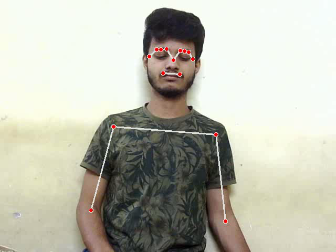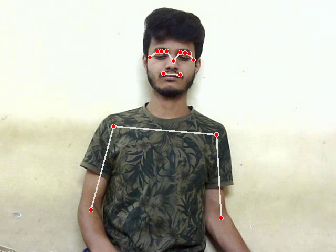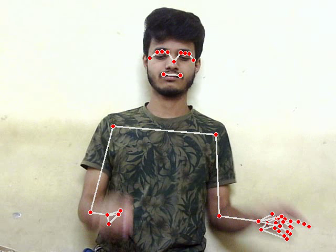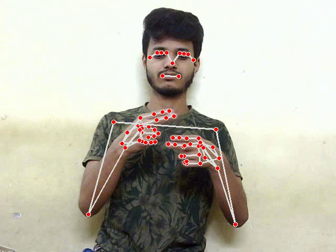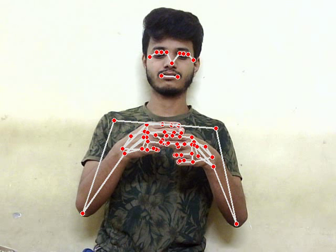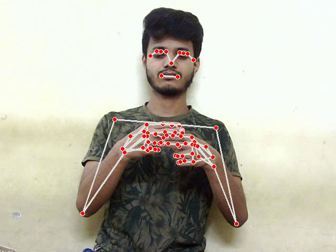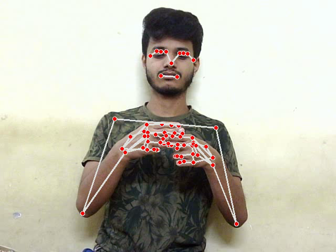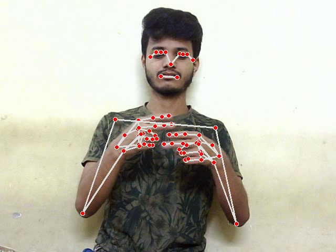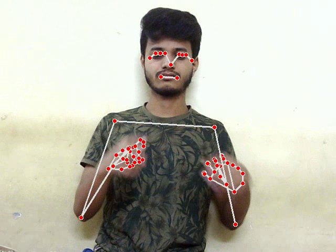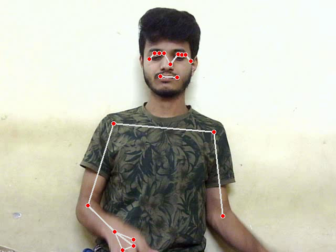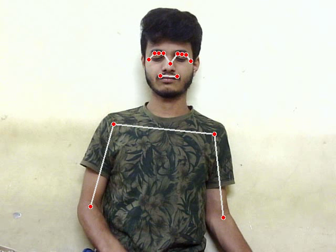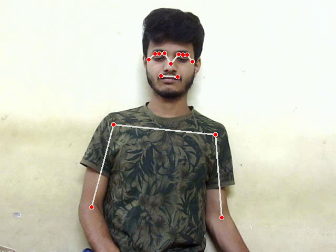name